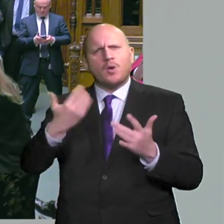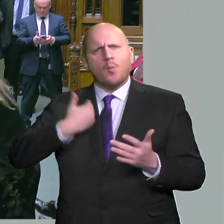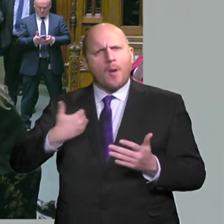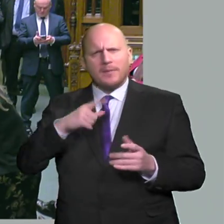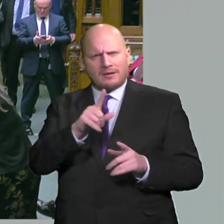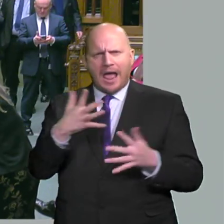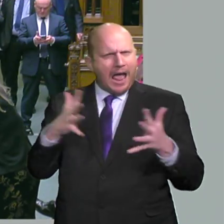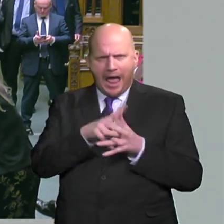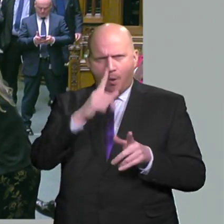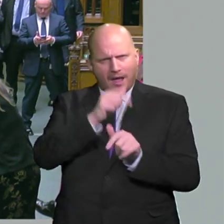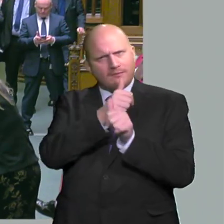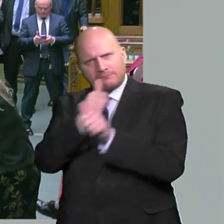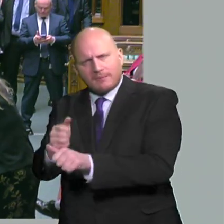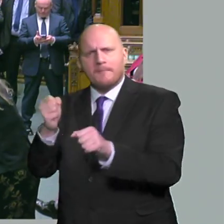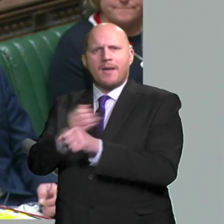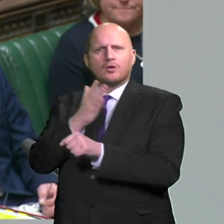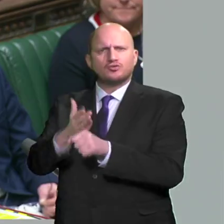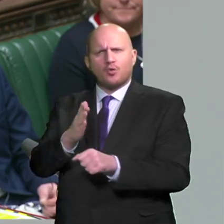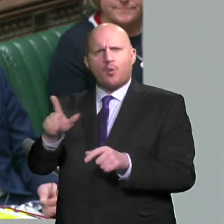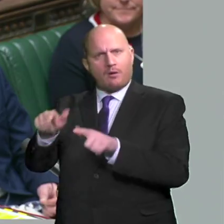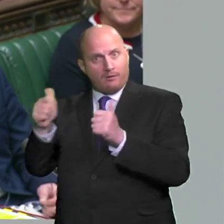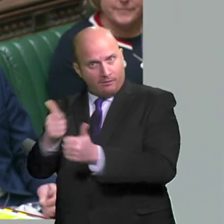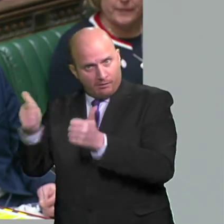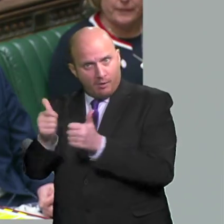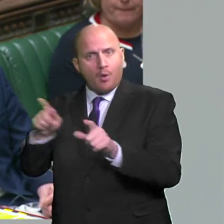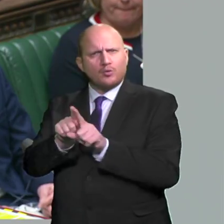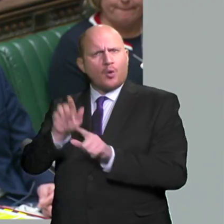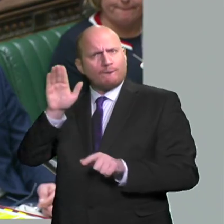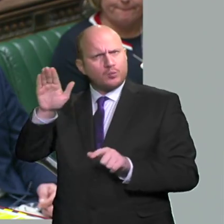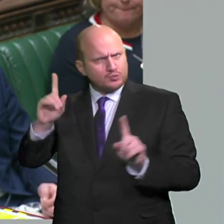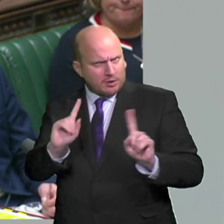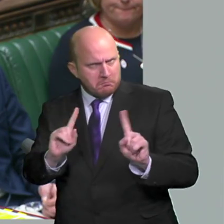I assure the honourable Lady that we will not be doing that.